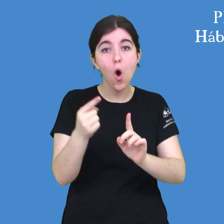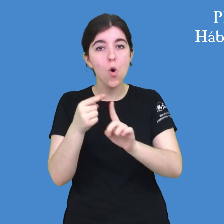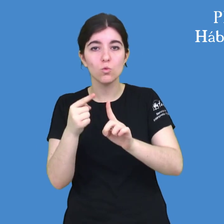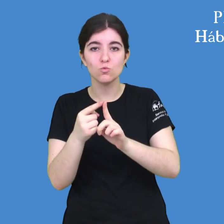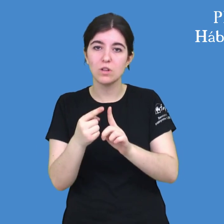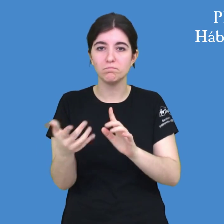usar